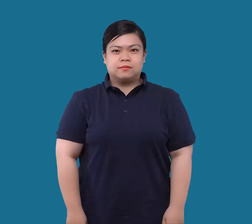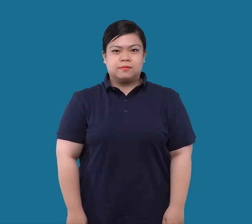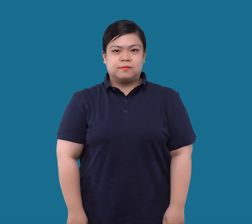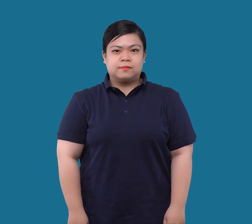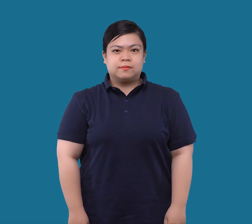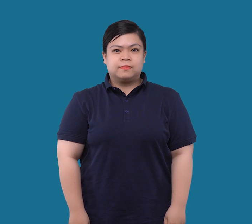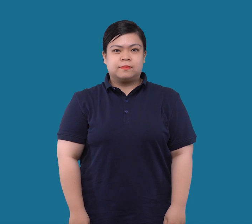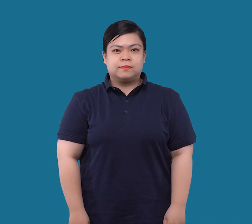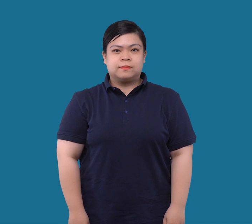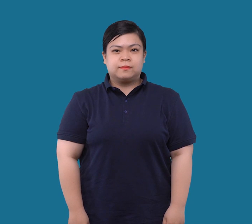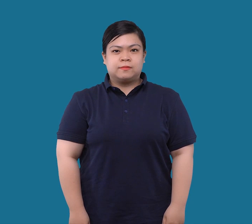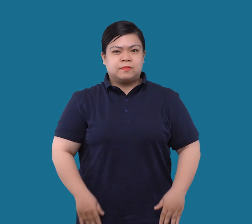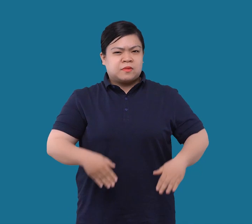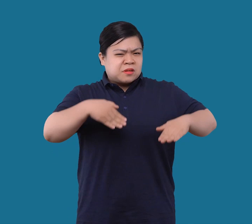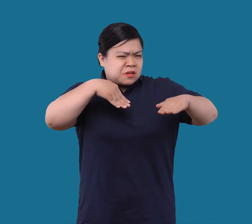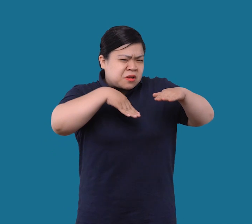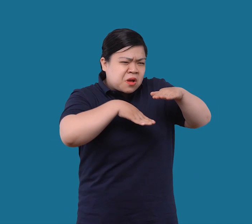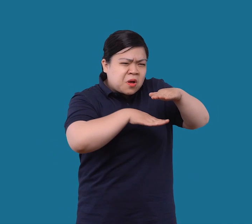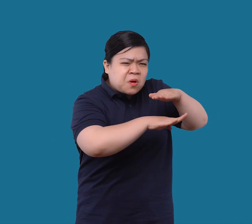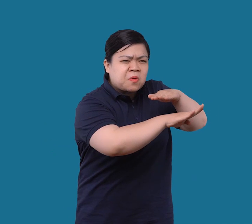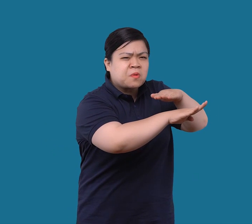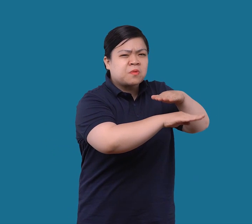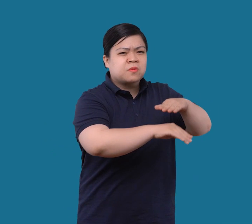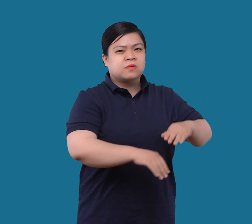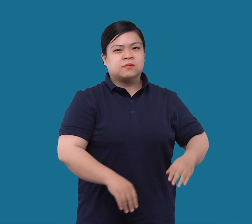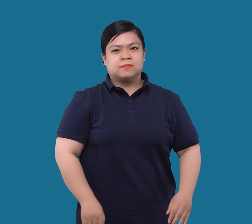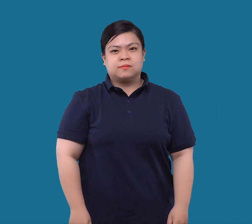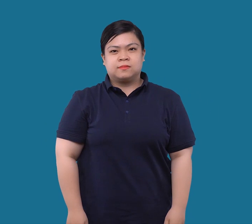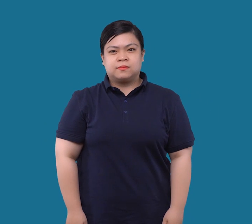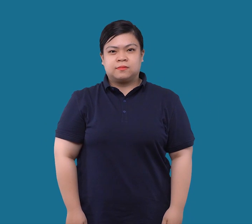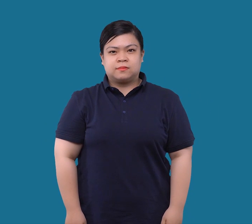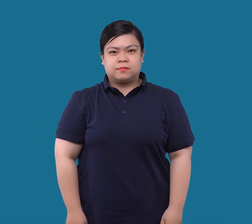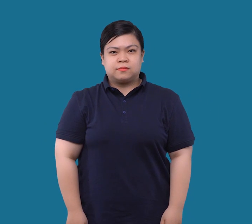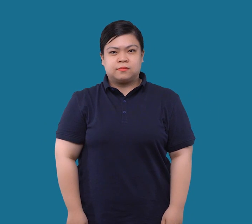cất giấu